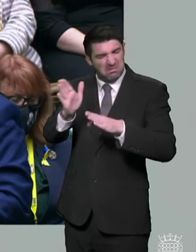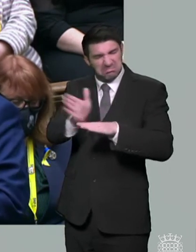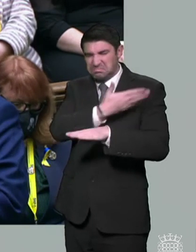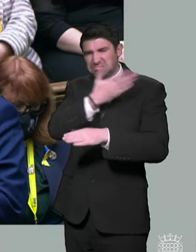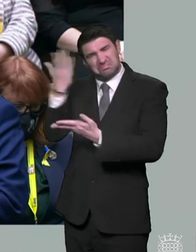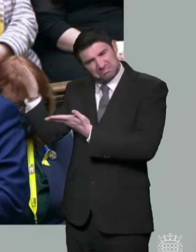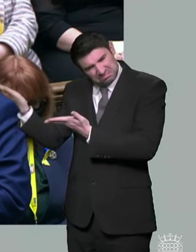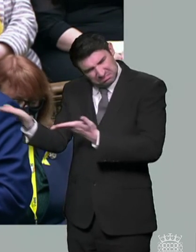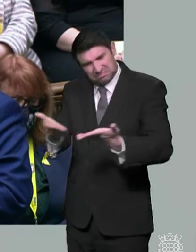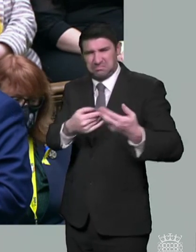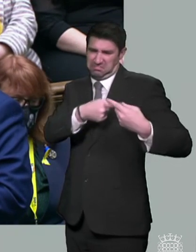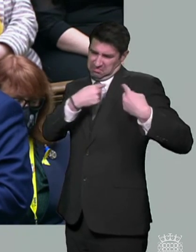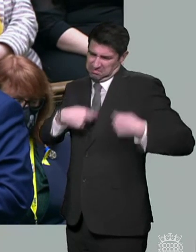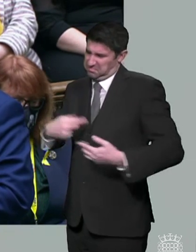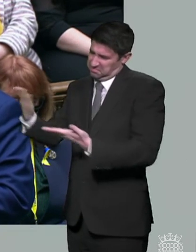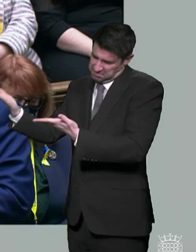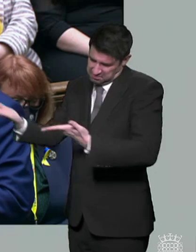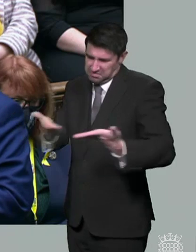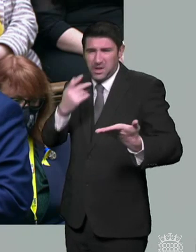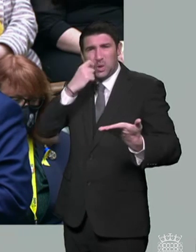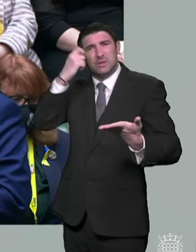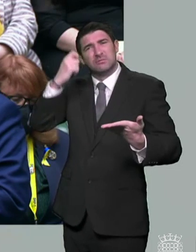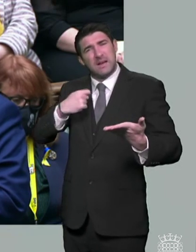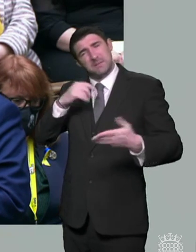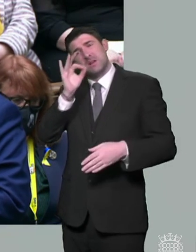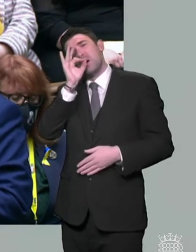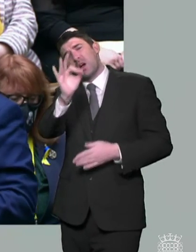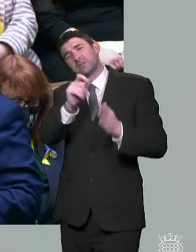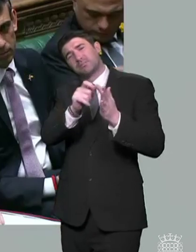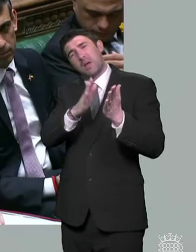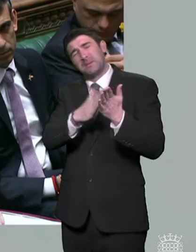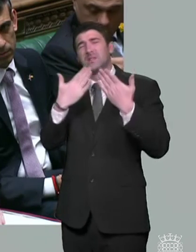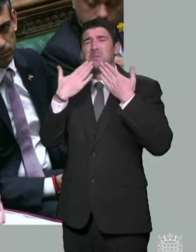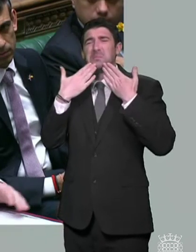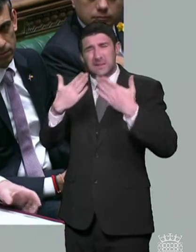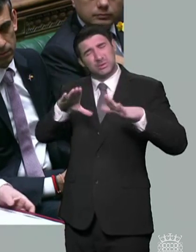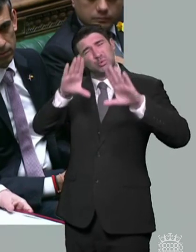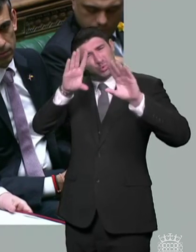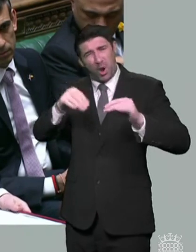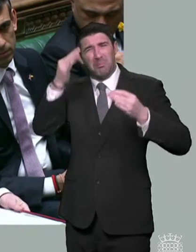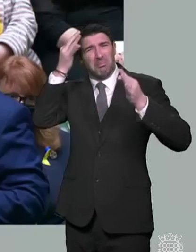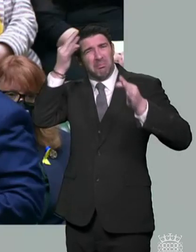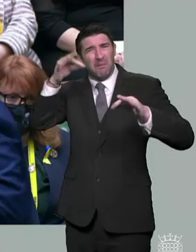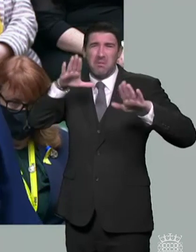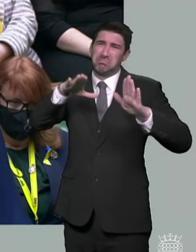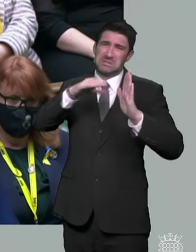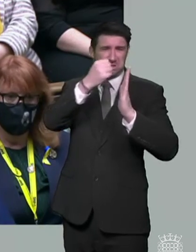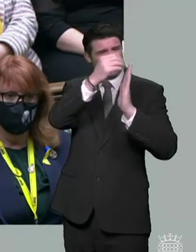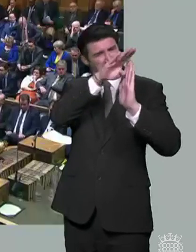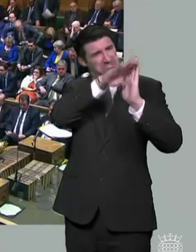Will the Prime Minister join our European partners and waive all visa requirements for the people of Ukraine who are fleeing war?